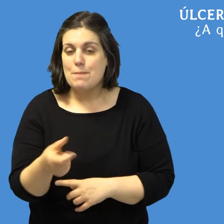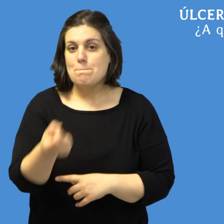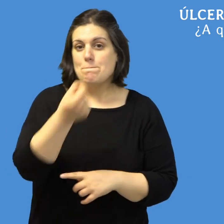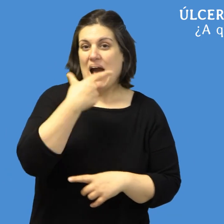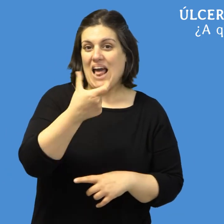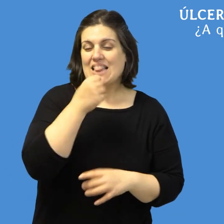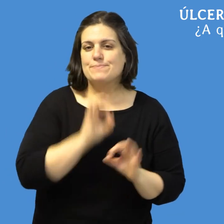droga